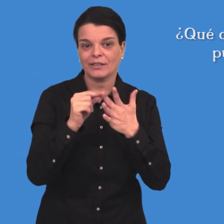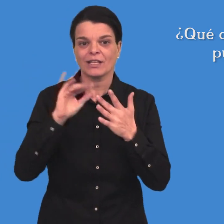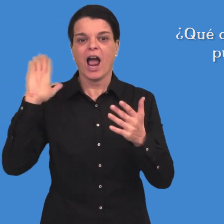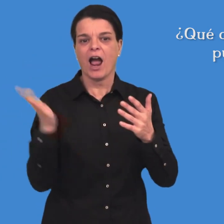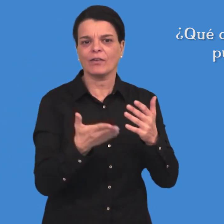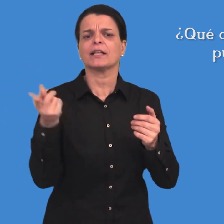afectar